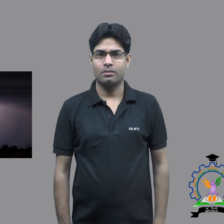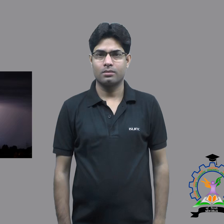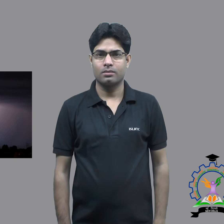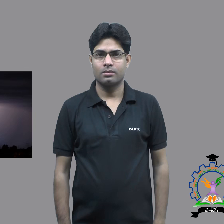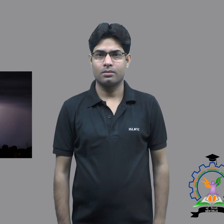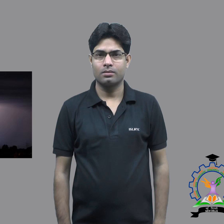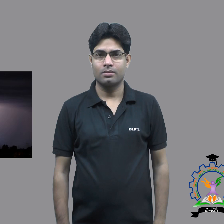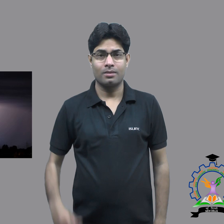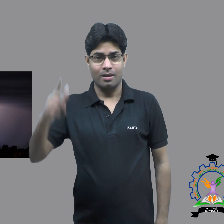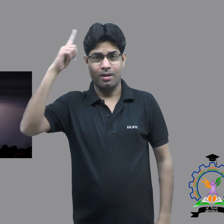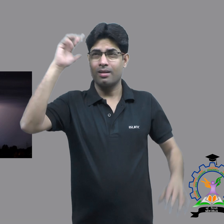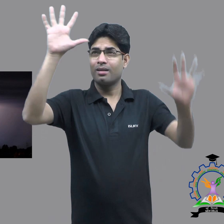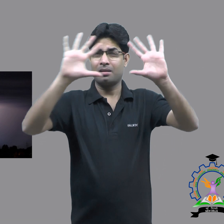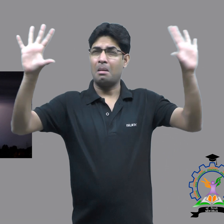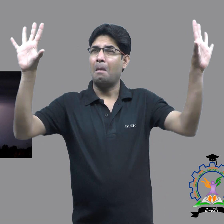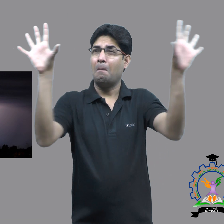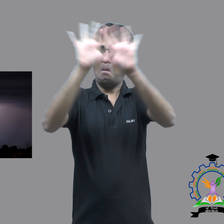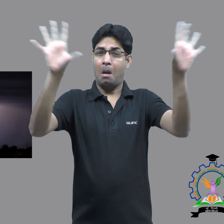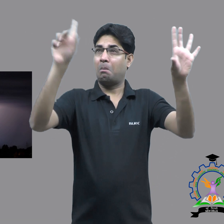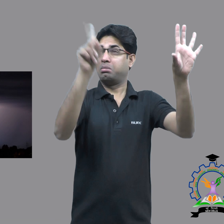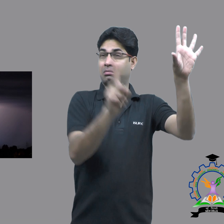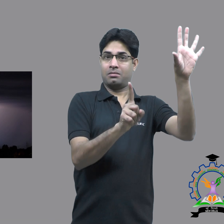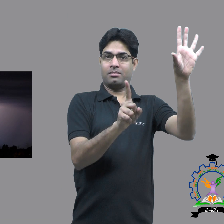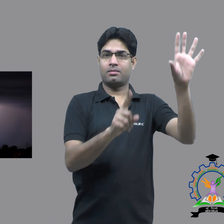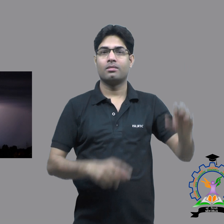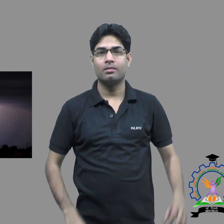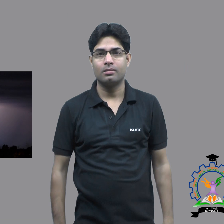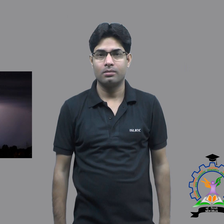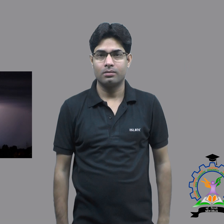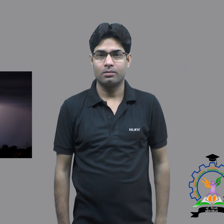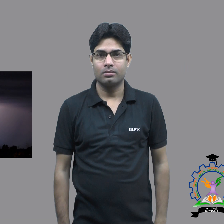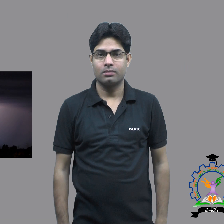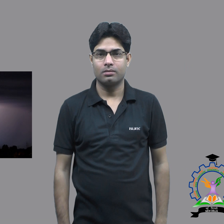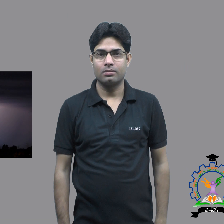Lightning